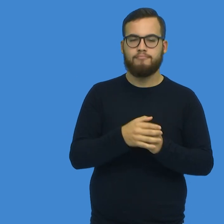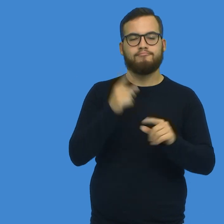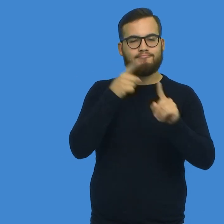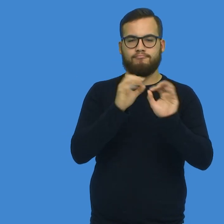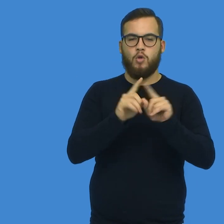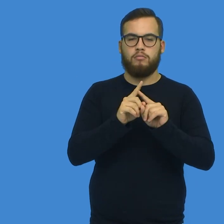objetivo